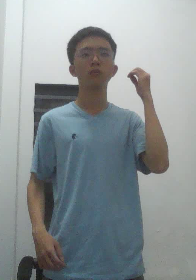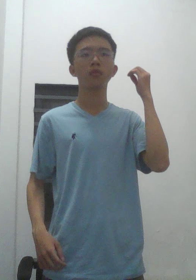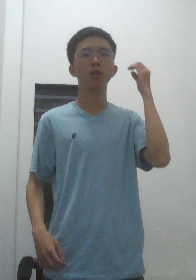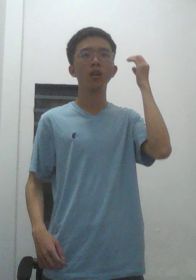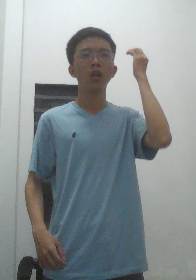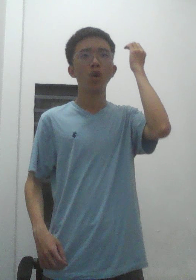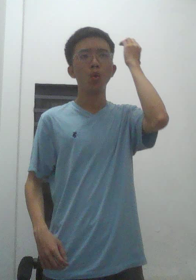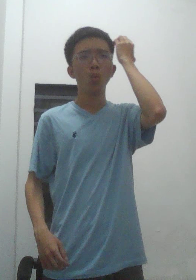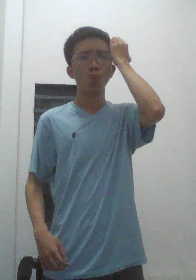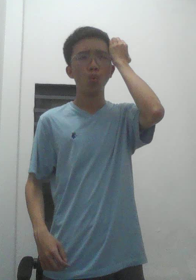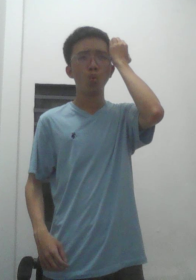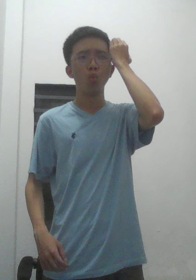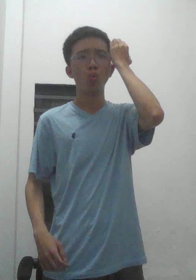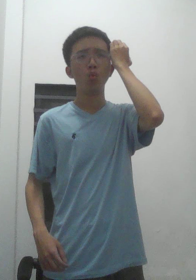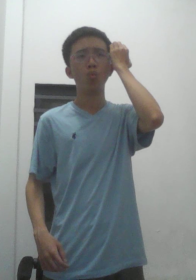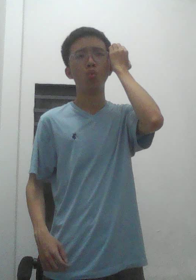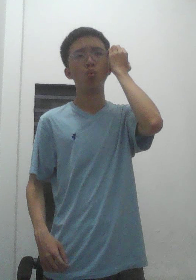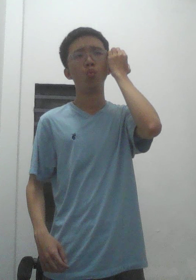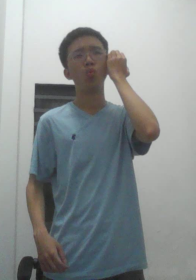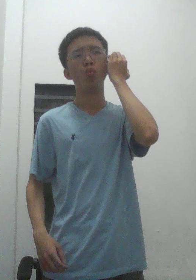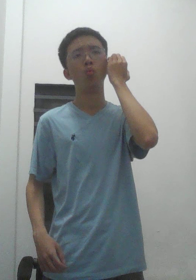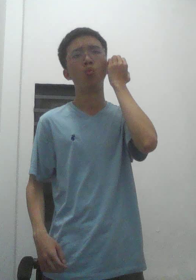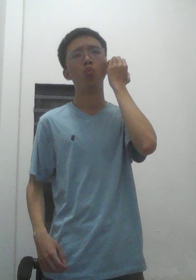oi troi